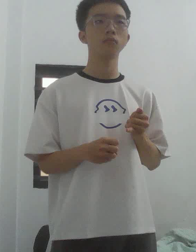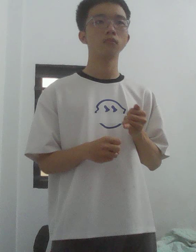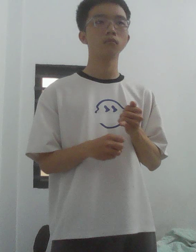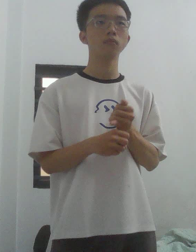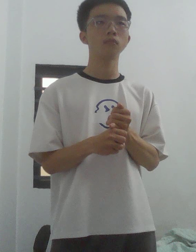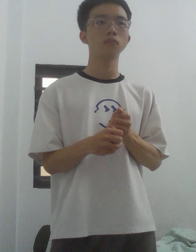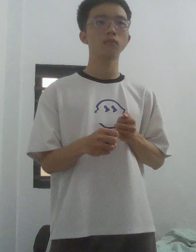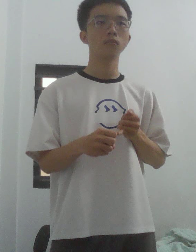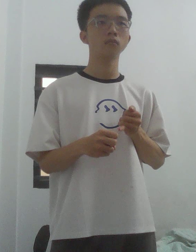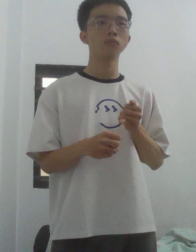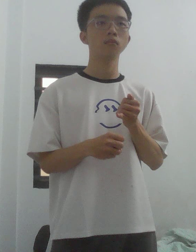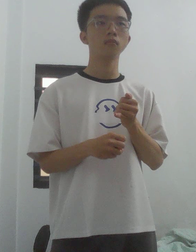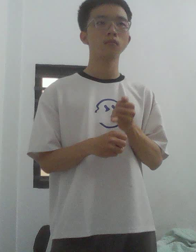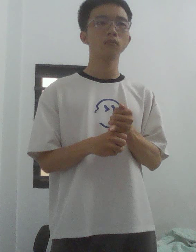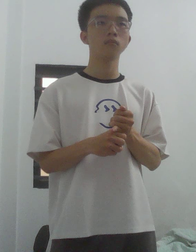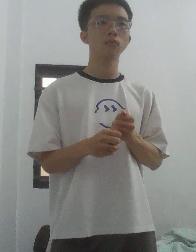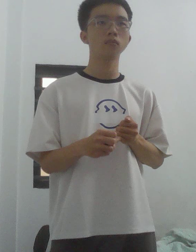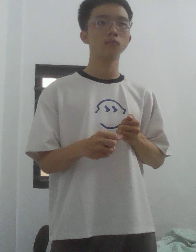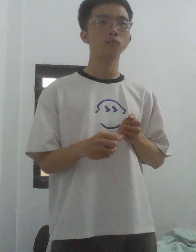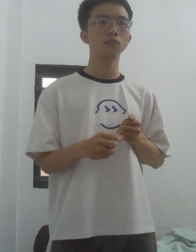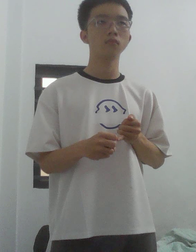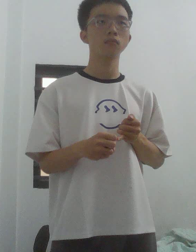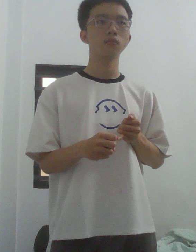cuoi nam